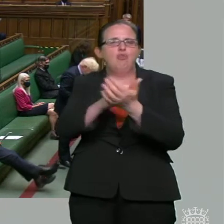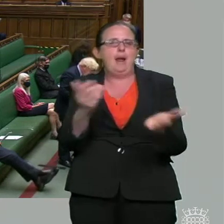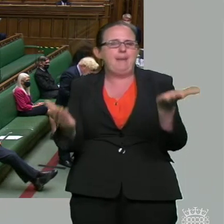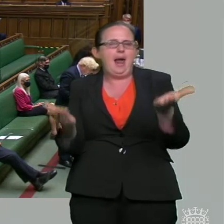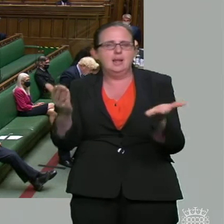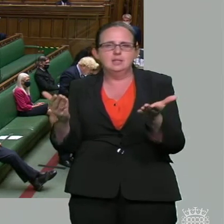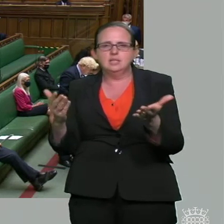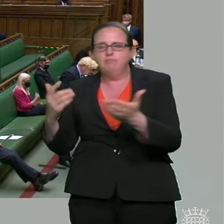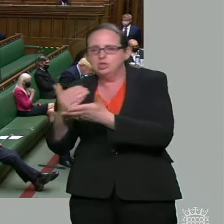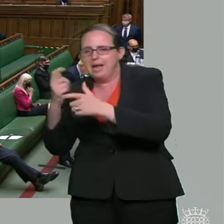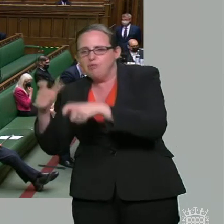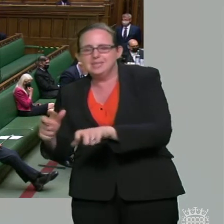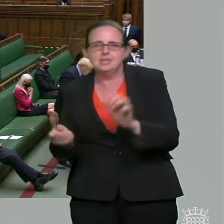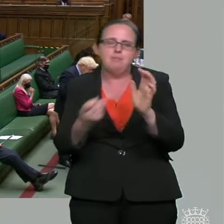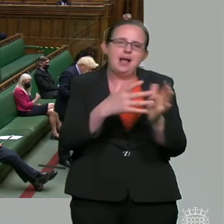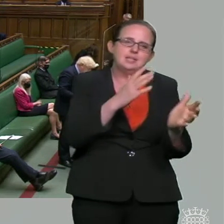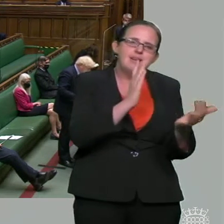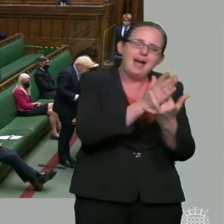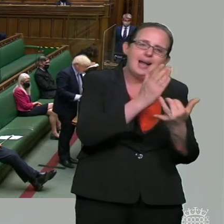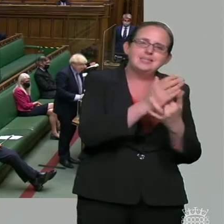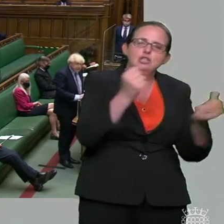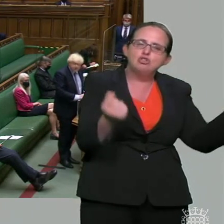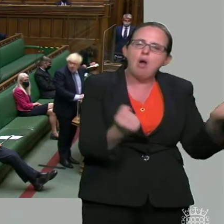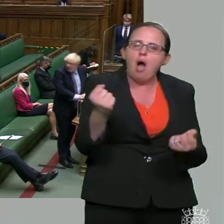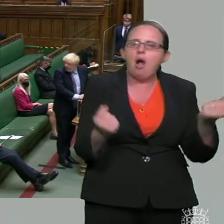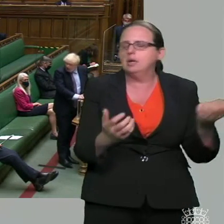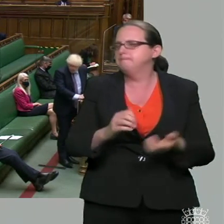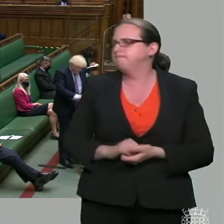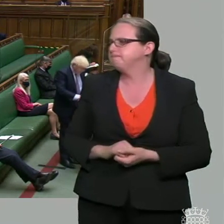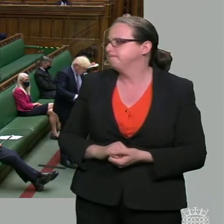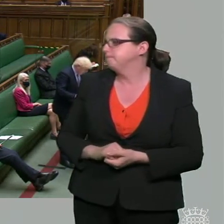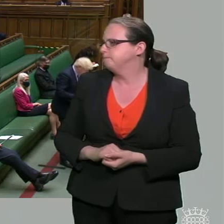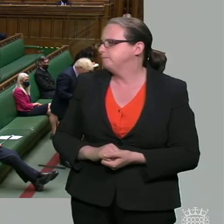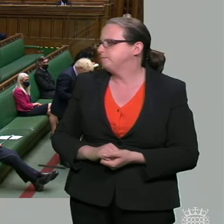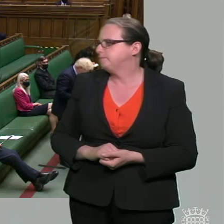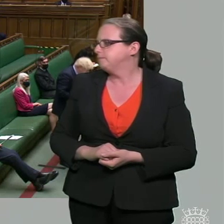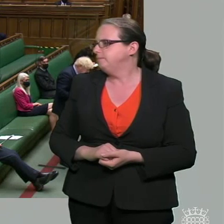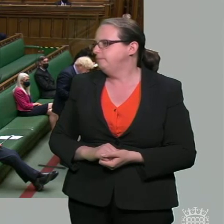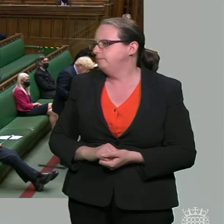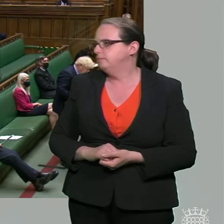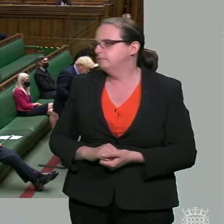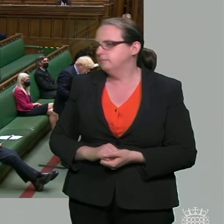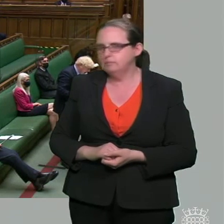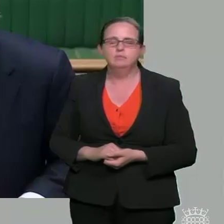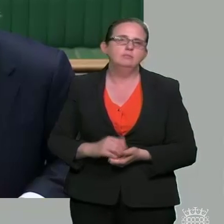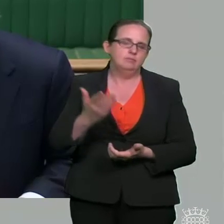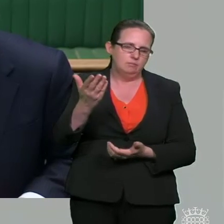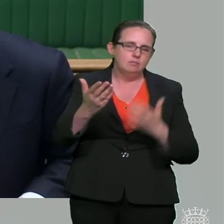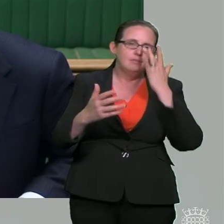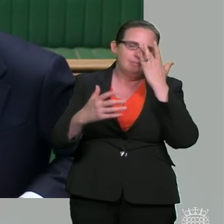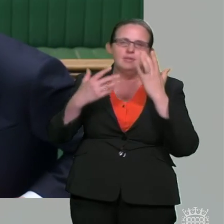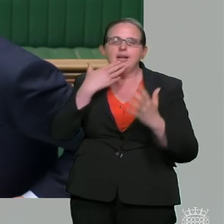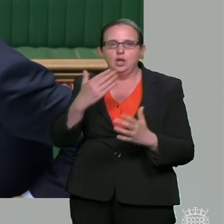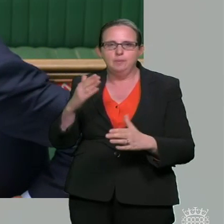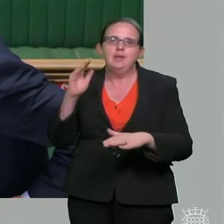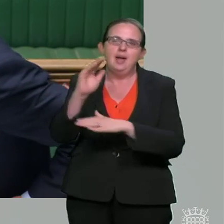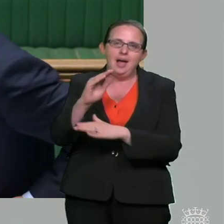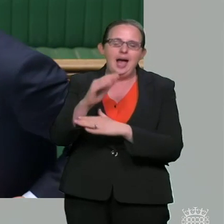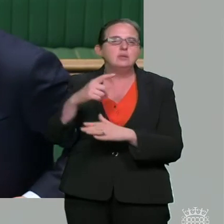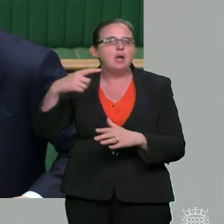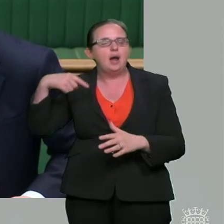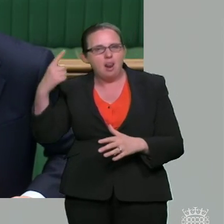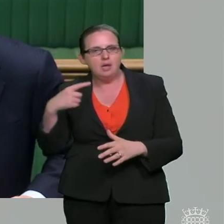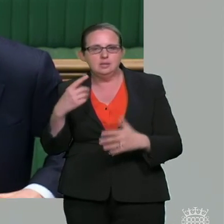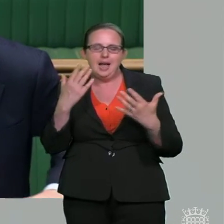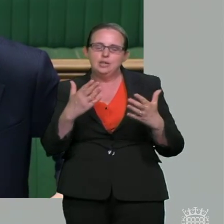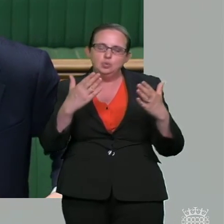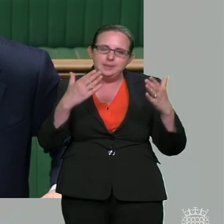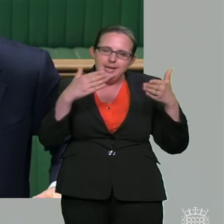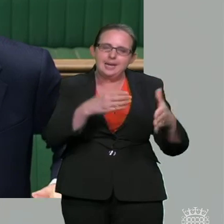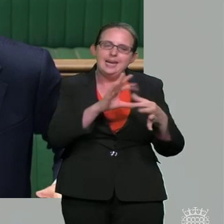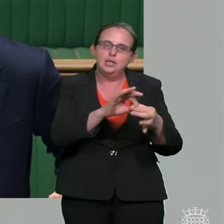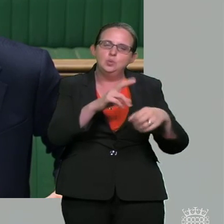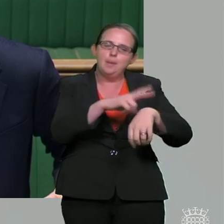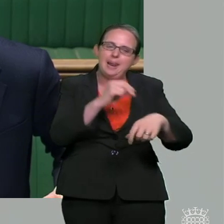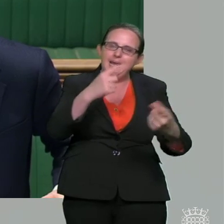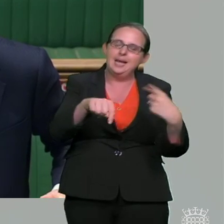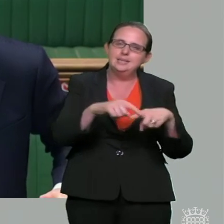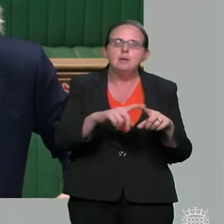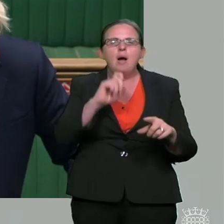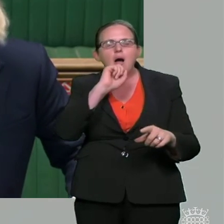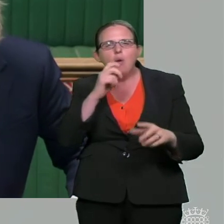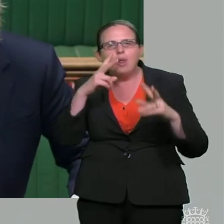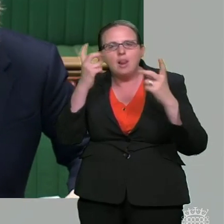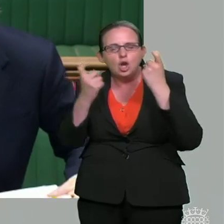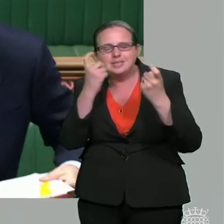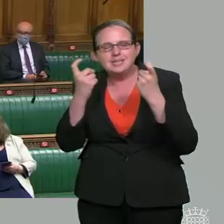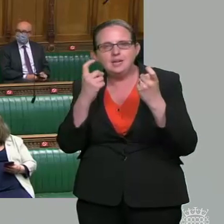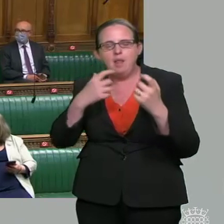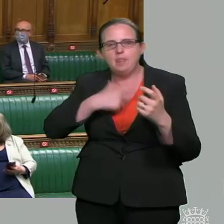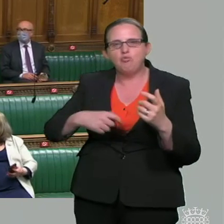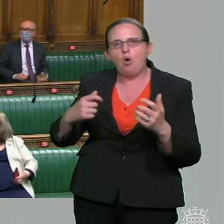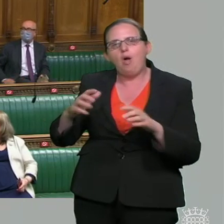I thank my honourable Friend for raising this point. Traffic enforcement outside London can only be undertaken by the police, but I will certainly look at the role of the traffic commissioners in the cases that she describes.